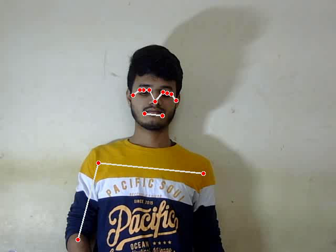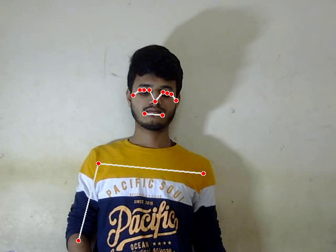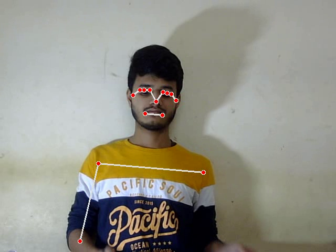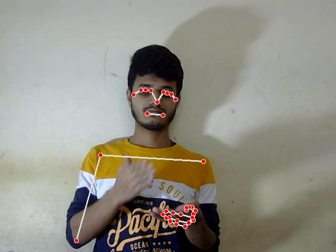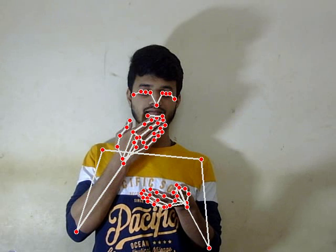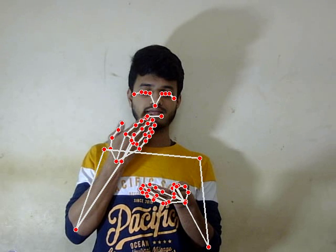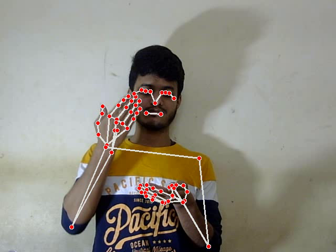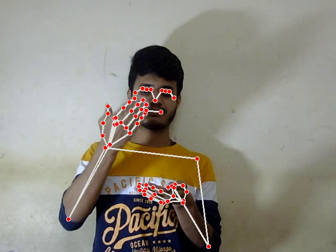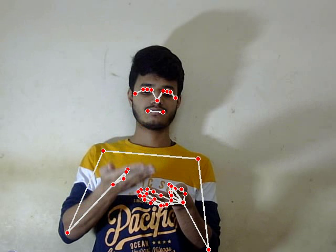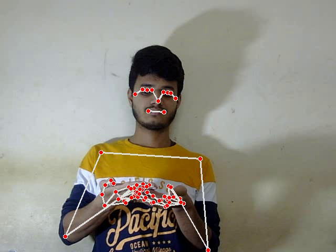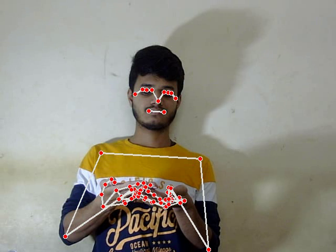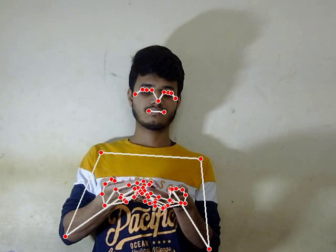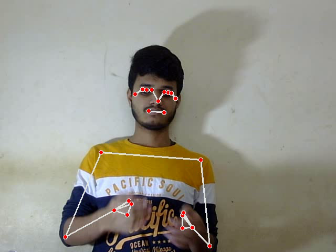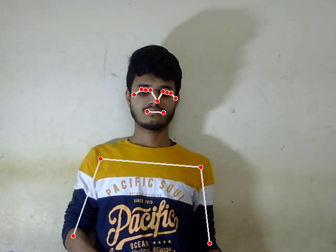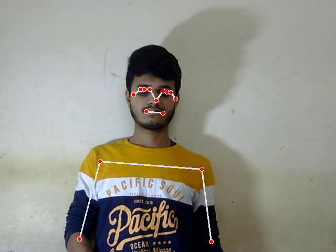good